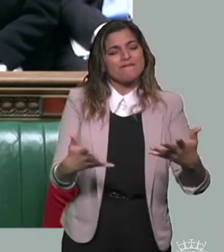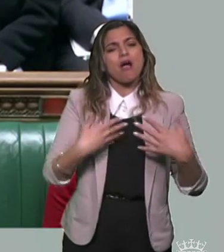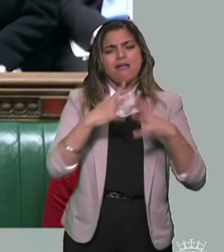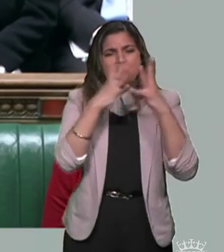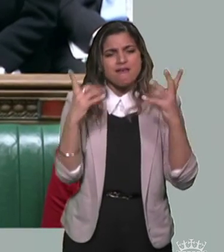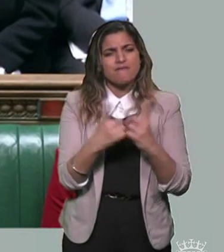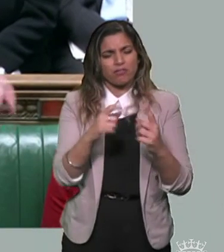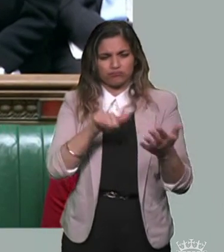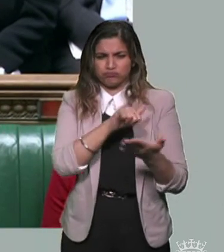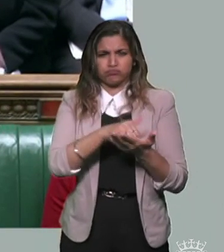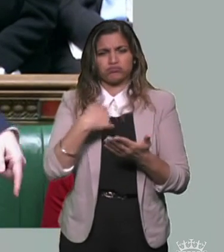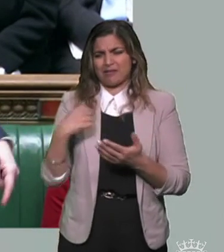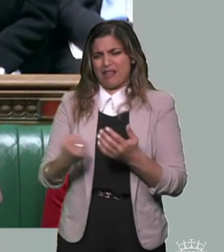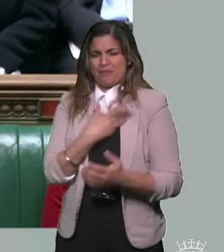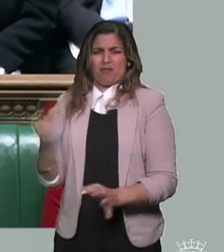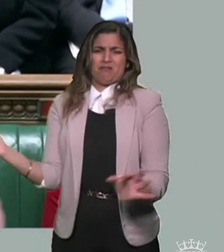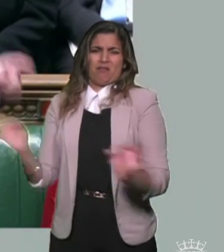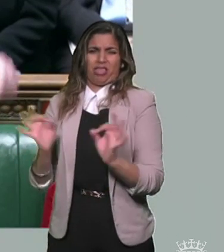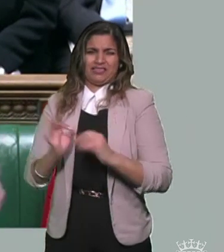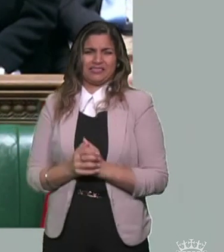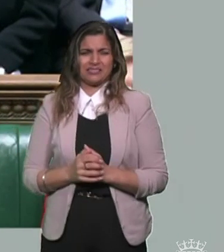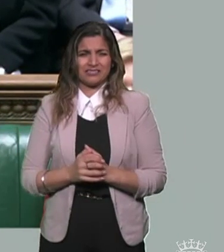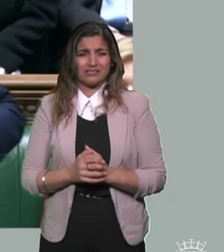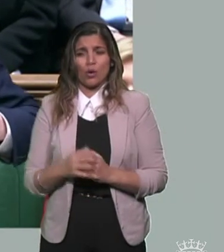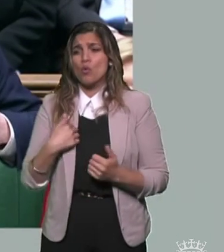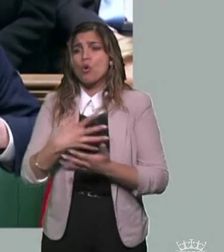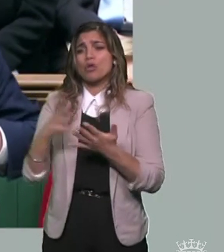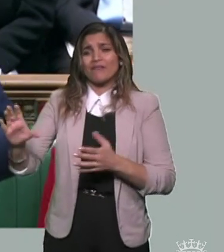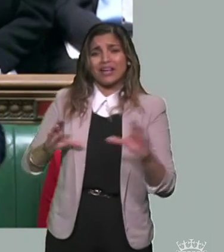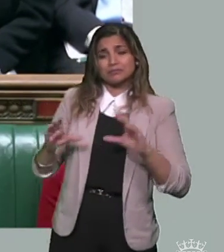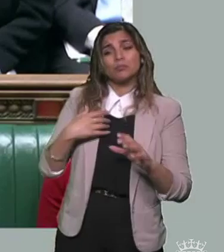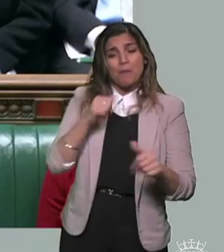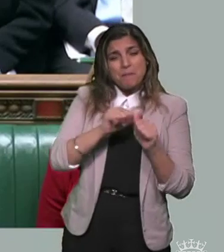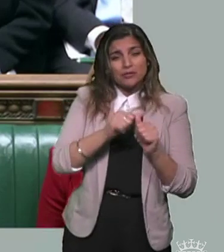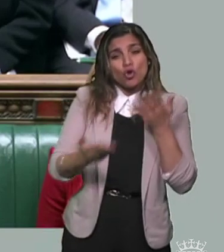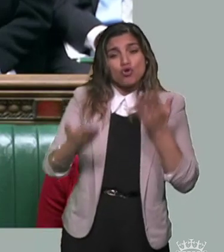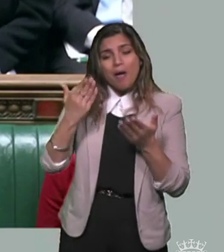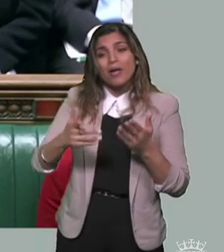Tech investment in this country is three times that in France, and twice as much as Germany.